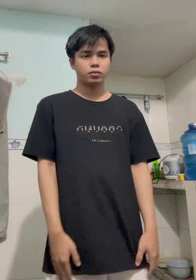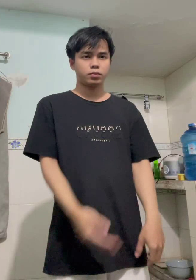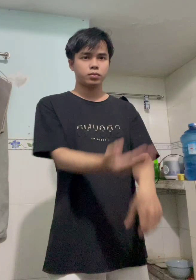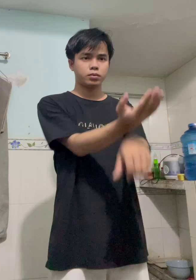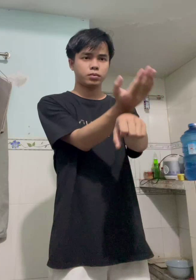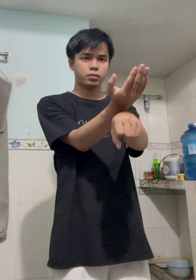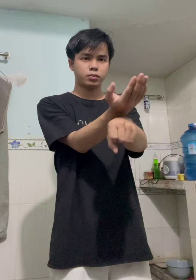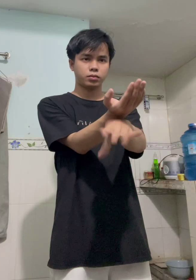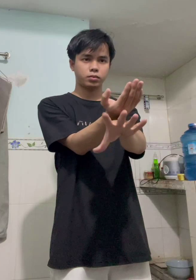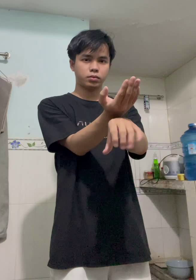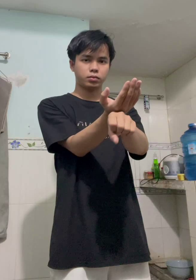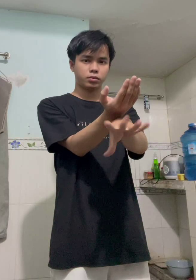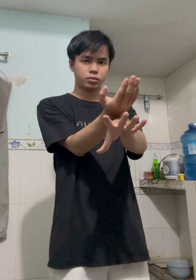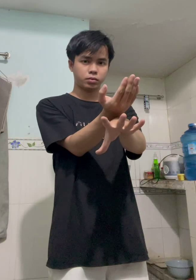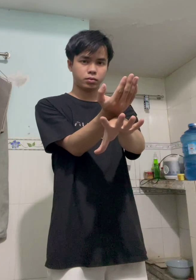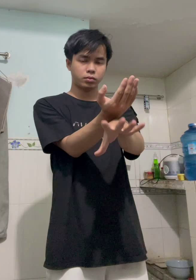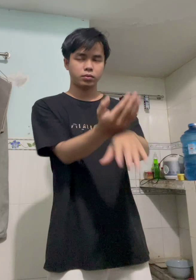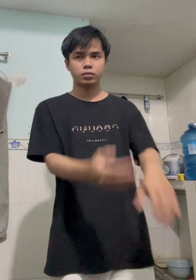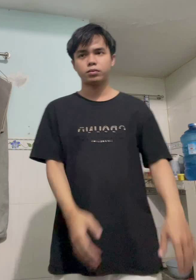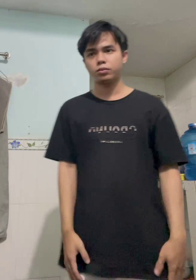ca phe